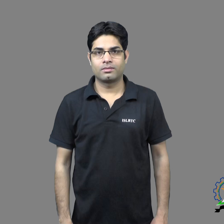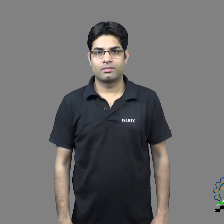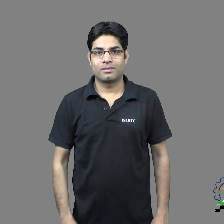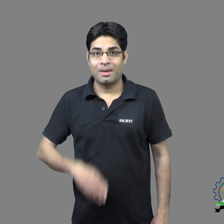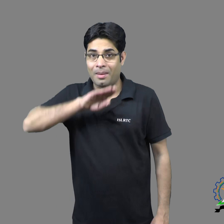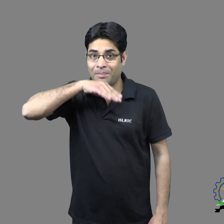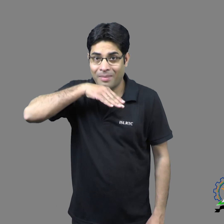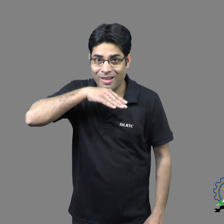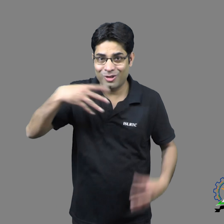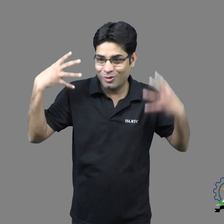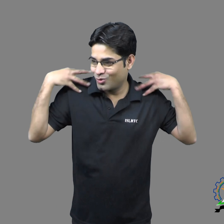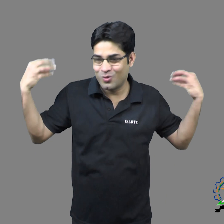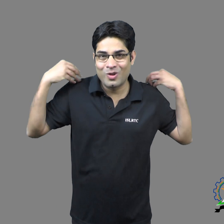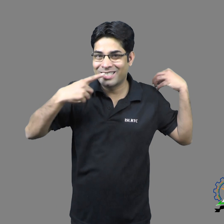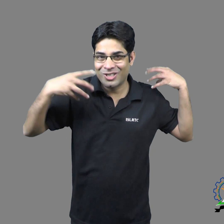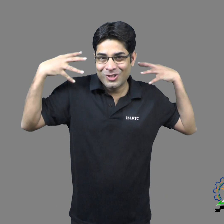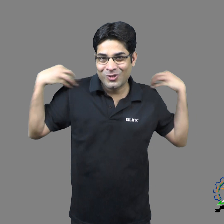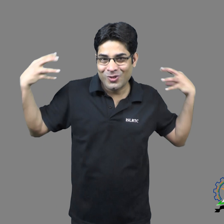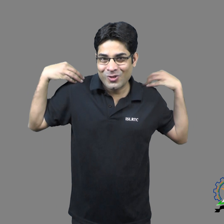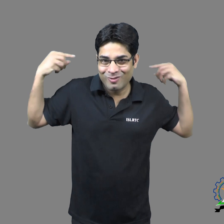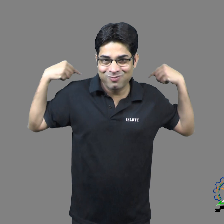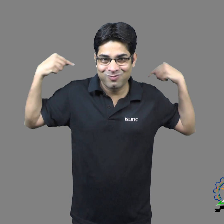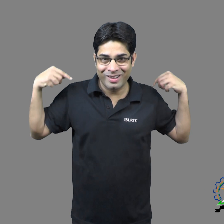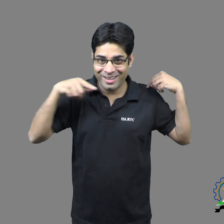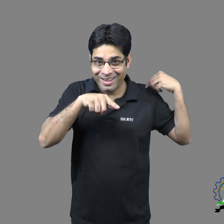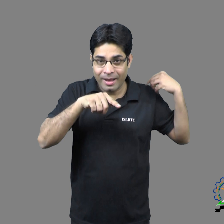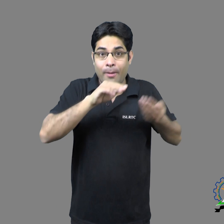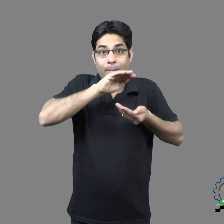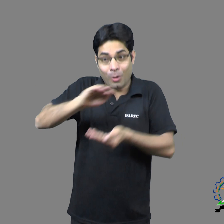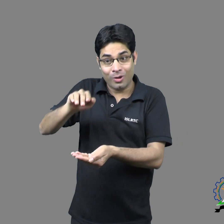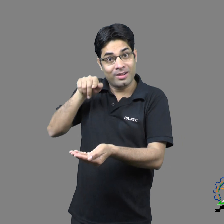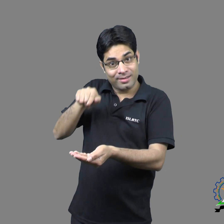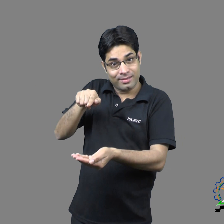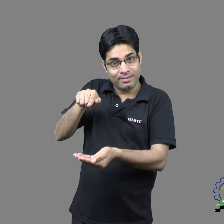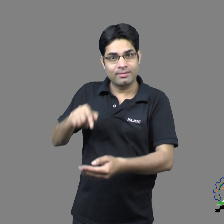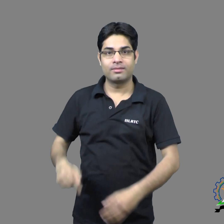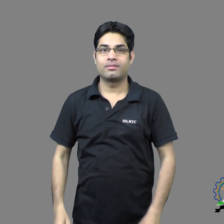Lamb